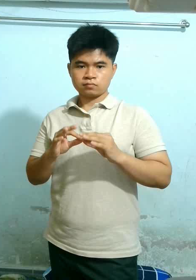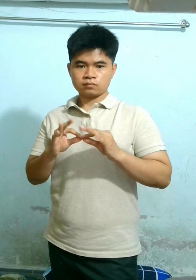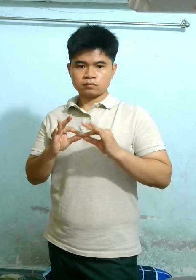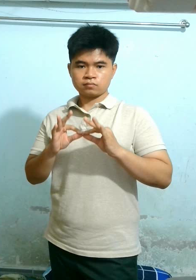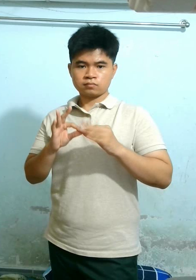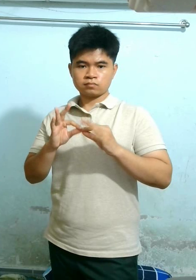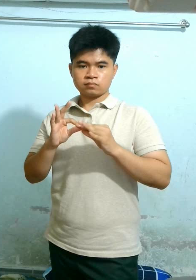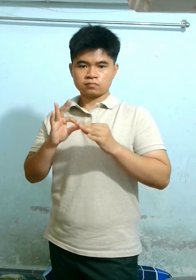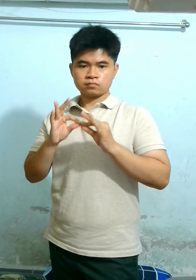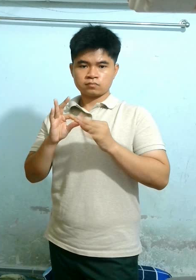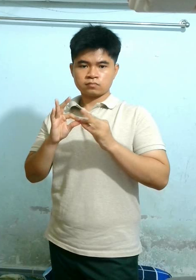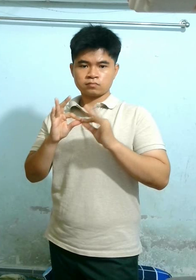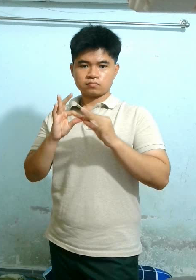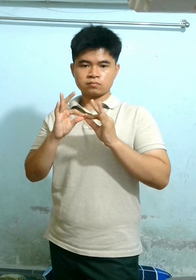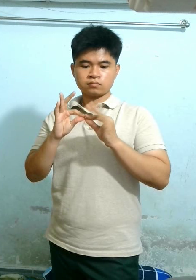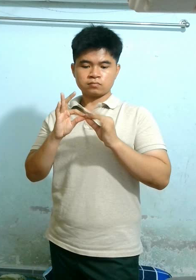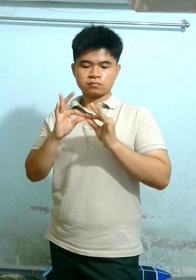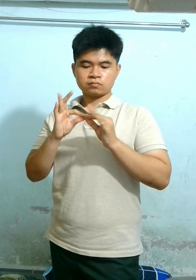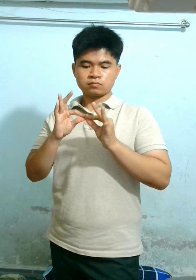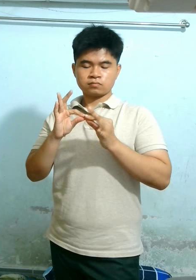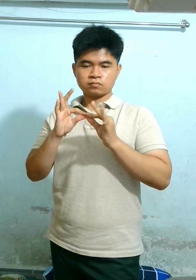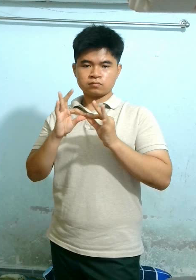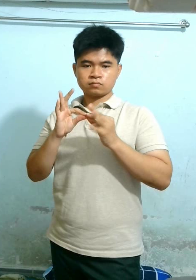phien dich